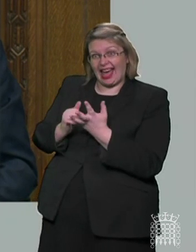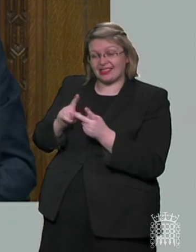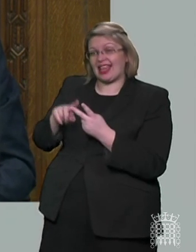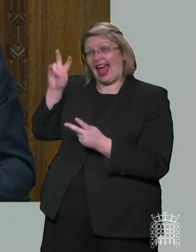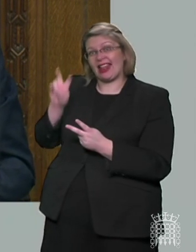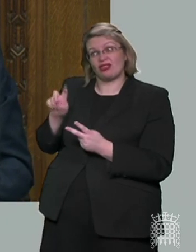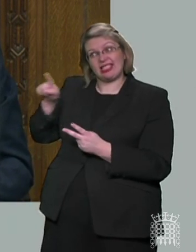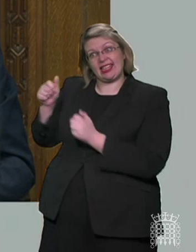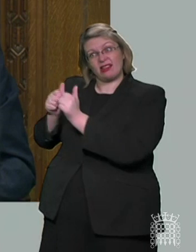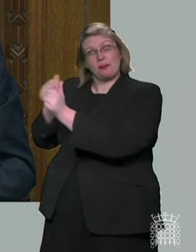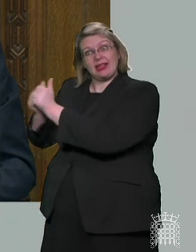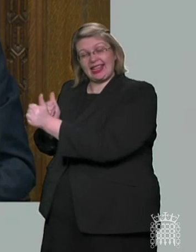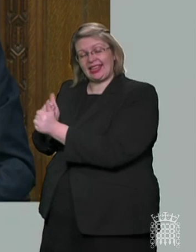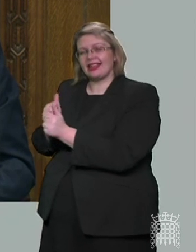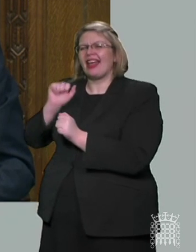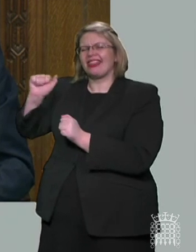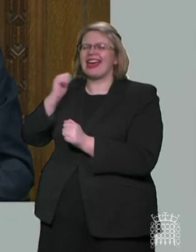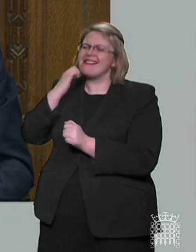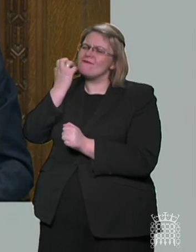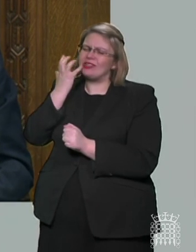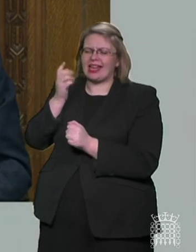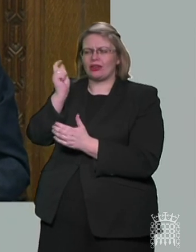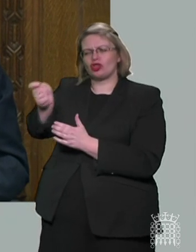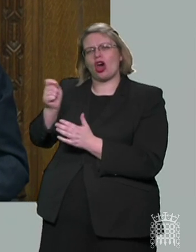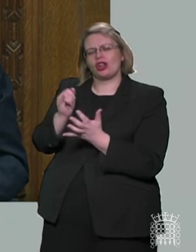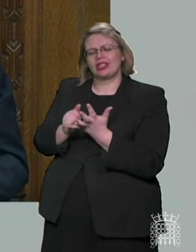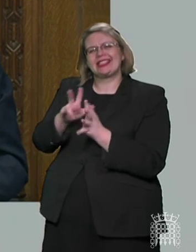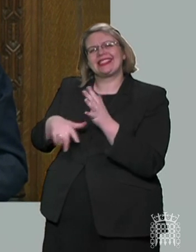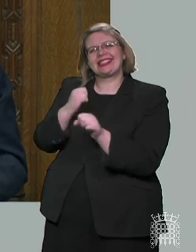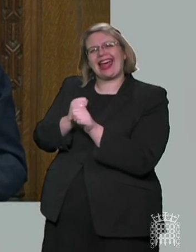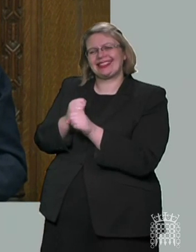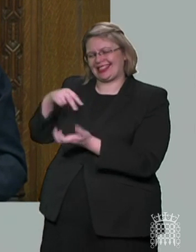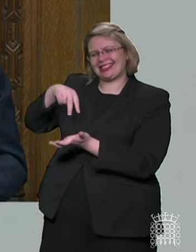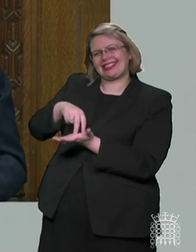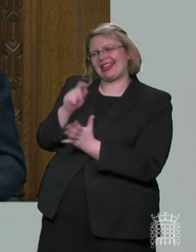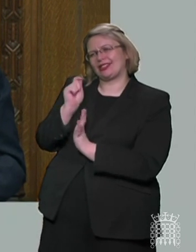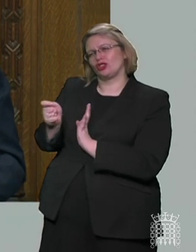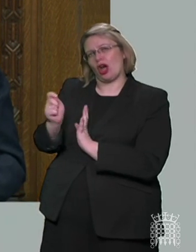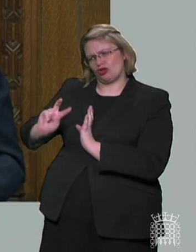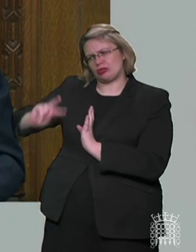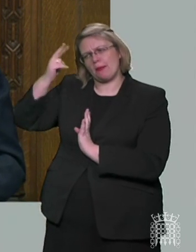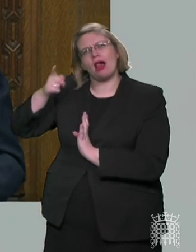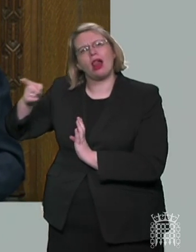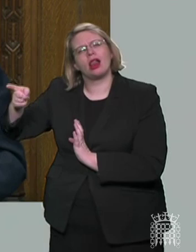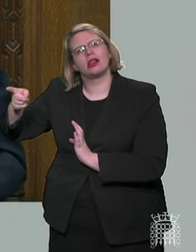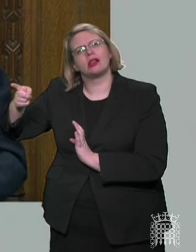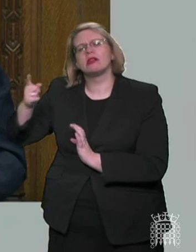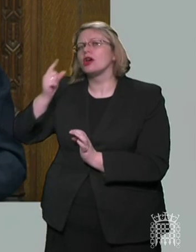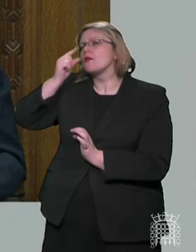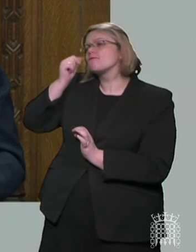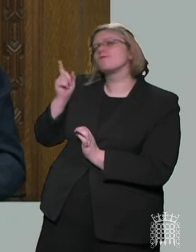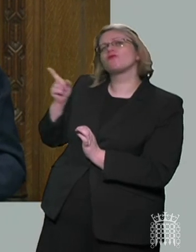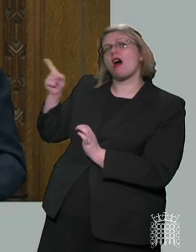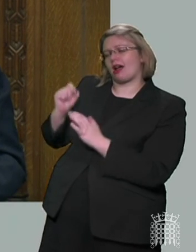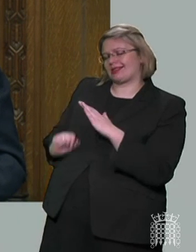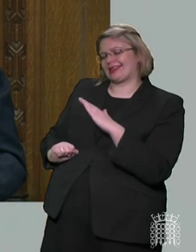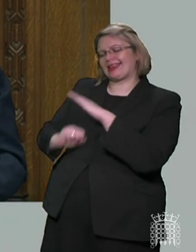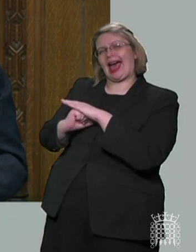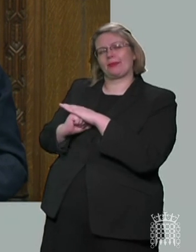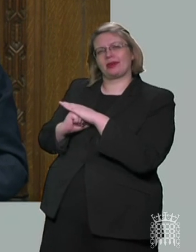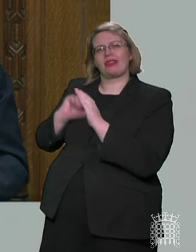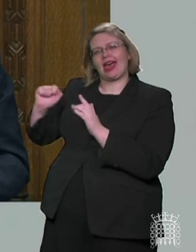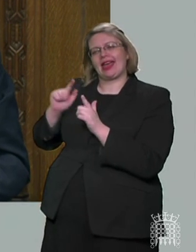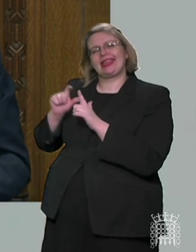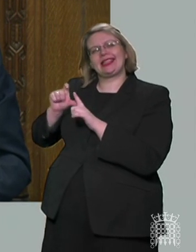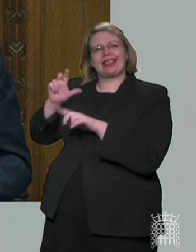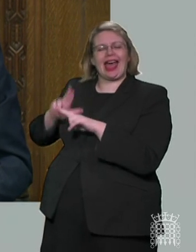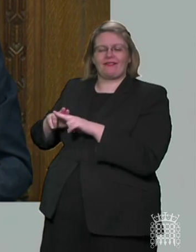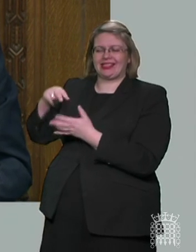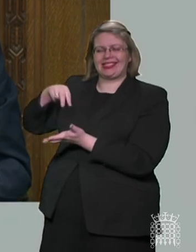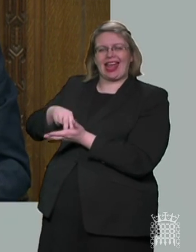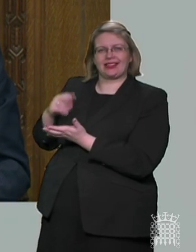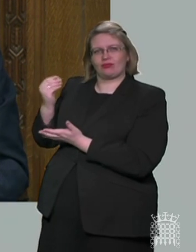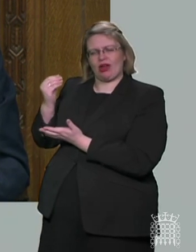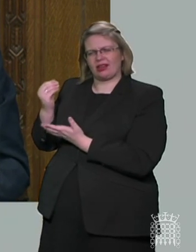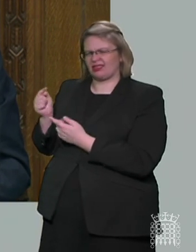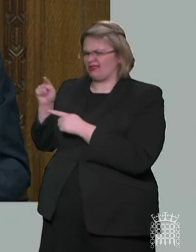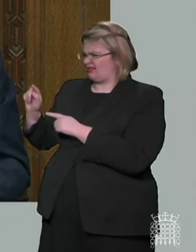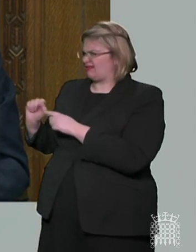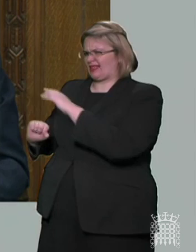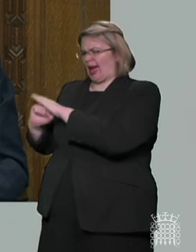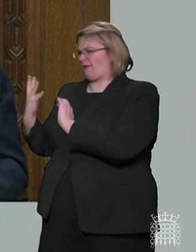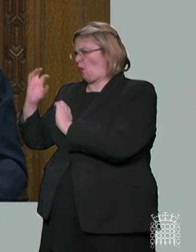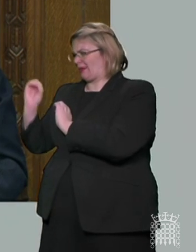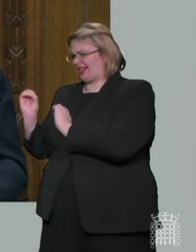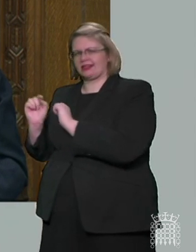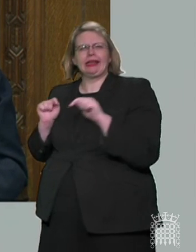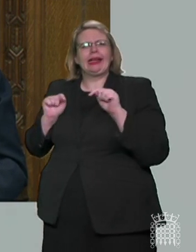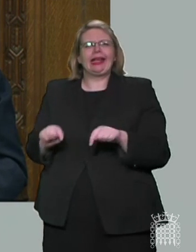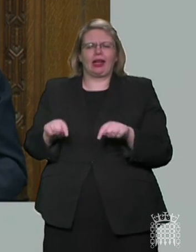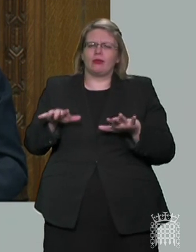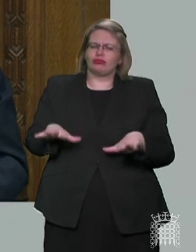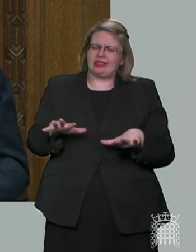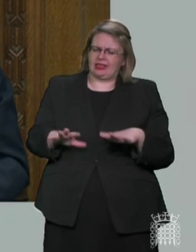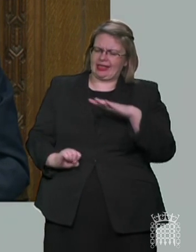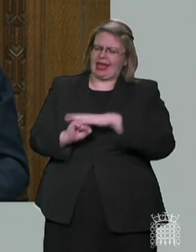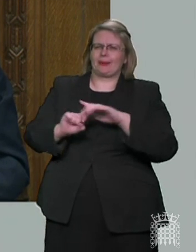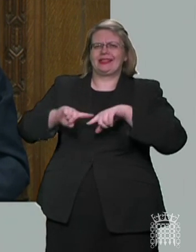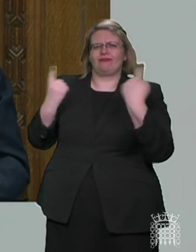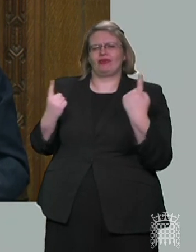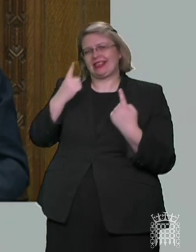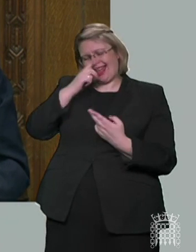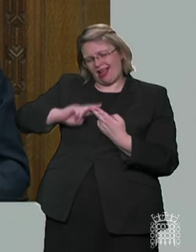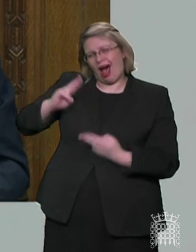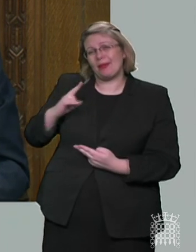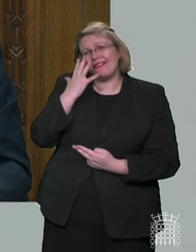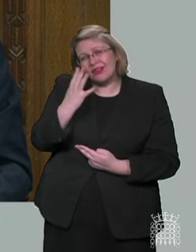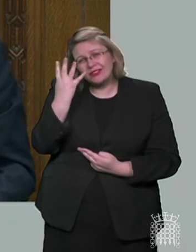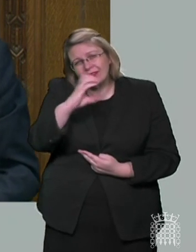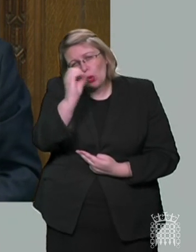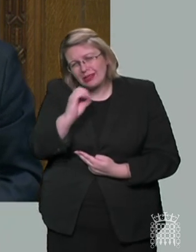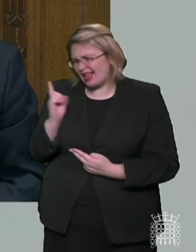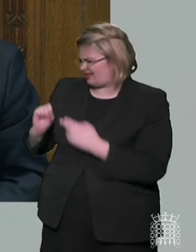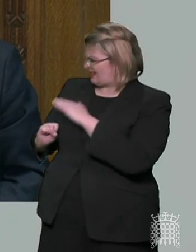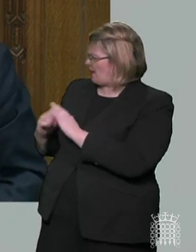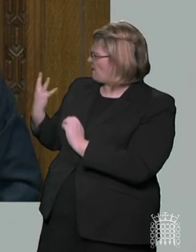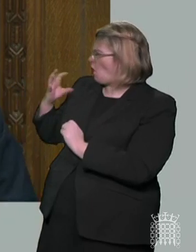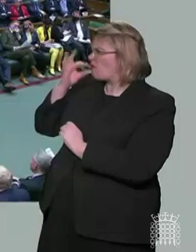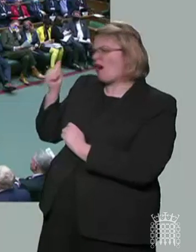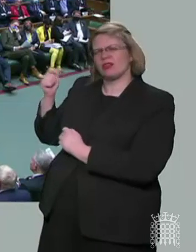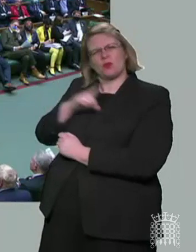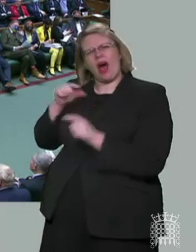In France, energy supply company EDF has had energy price rises to domestic customers capped at 4%, but this Government’s price cap allows EDF to increase prices to UK customers by 54%.